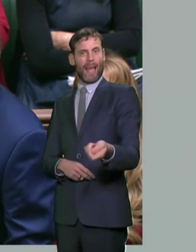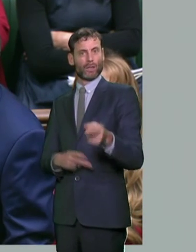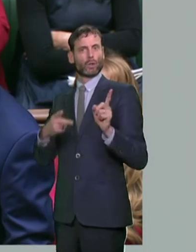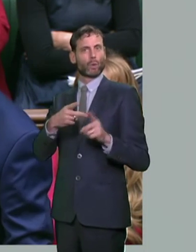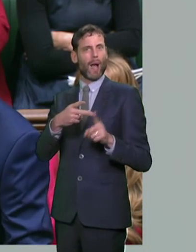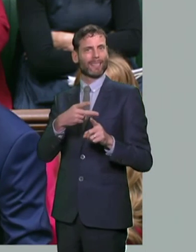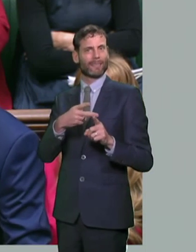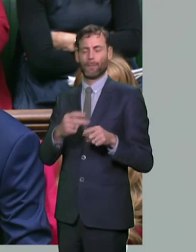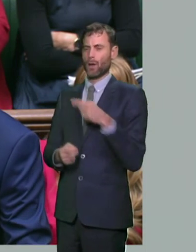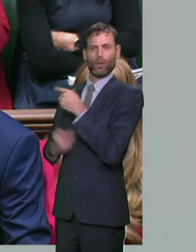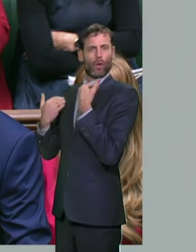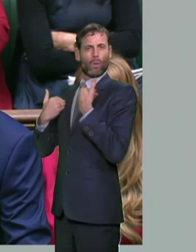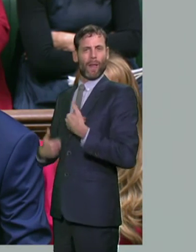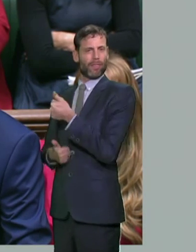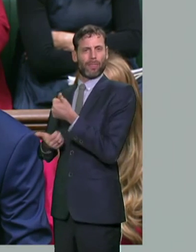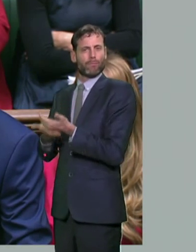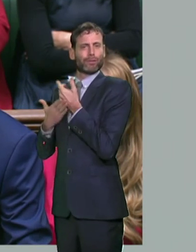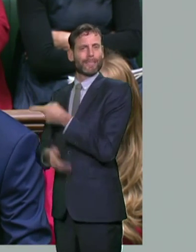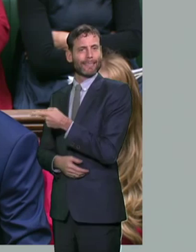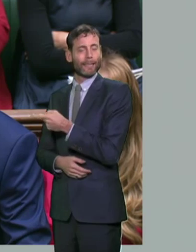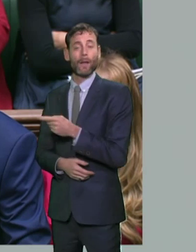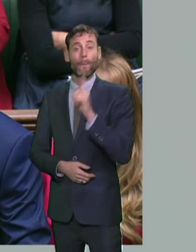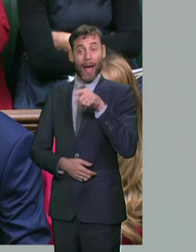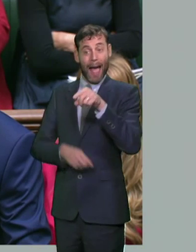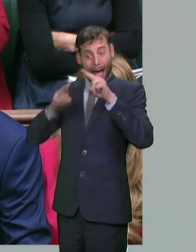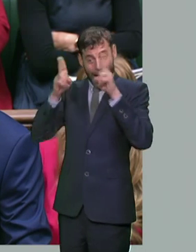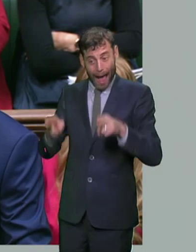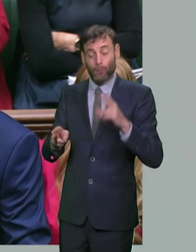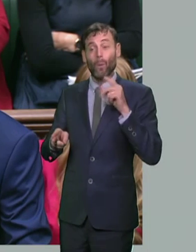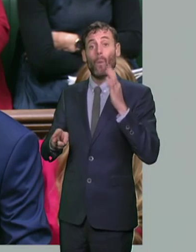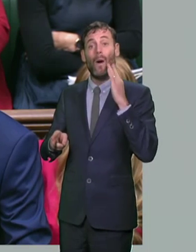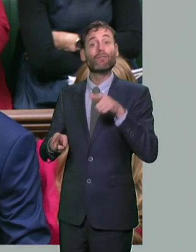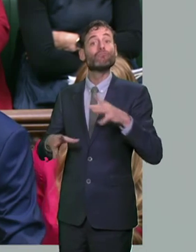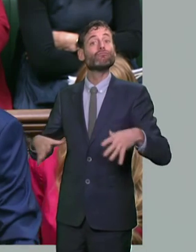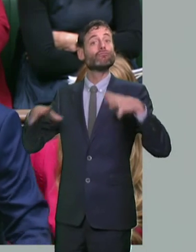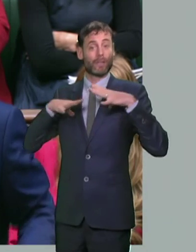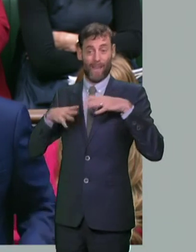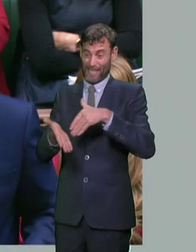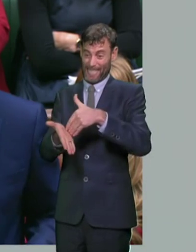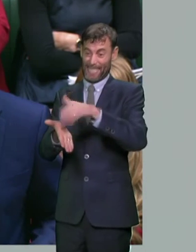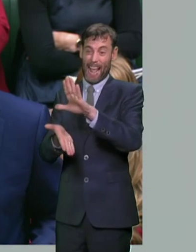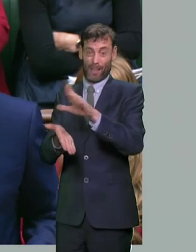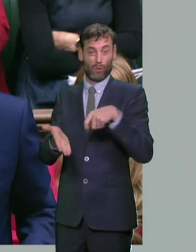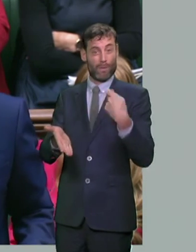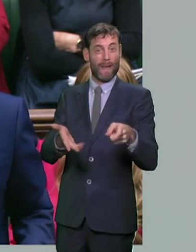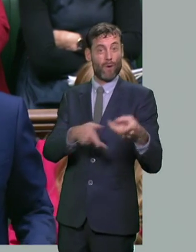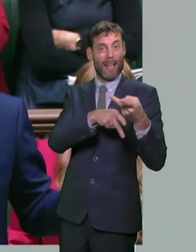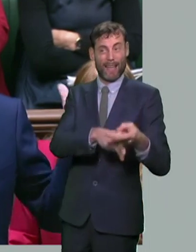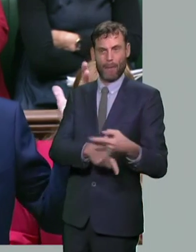When they retire, they face having to sell their home, when the wealthiest will not have to do so.